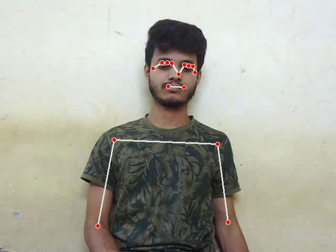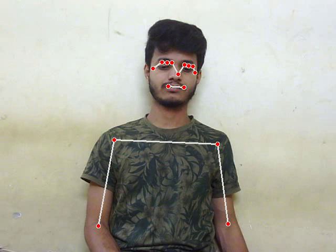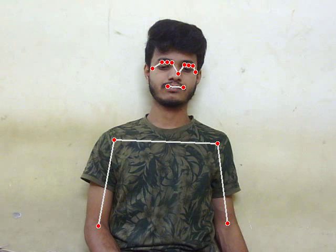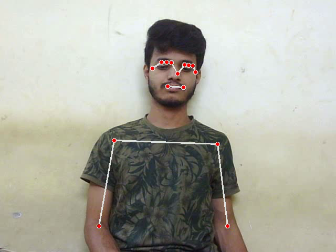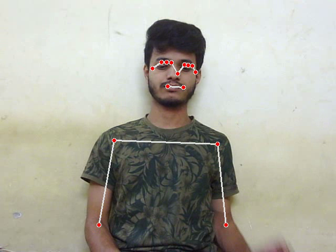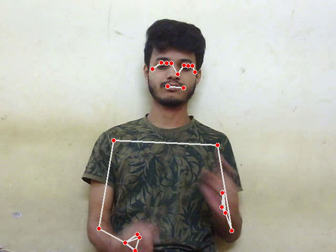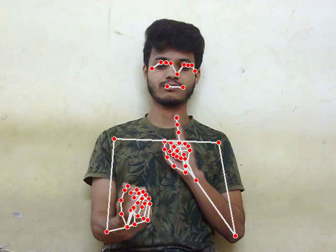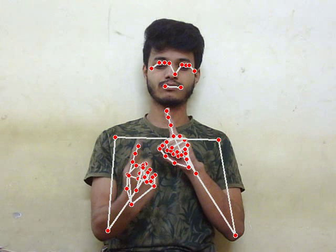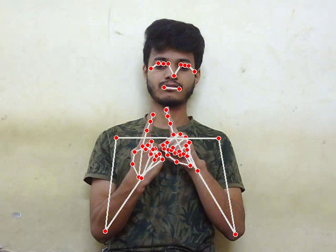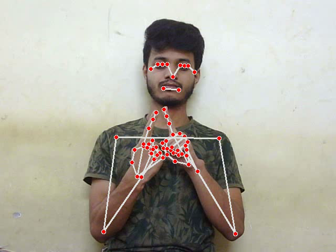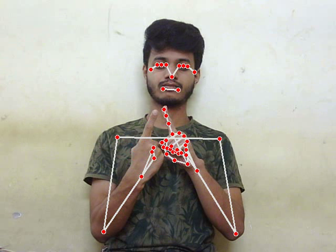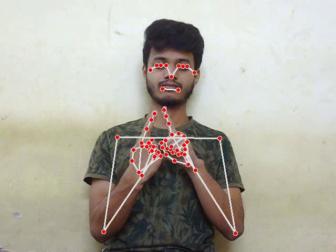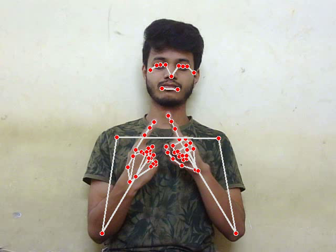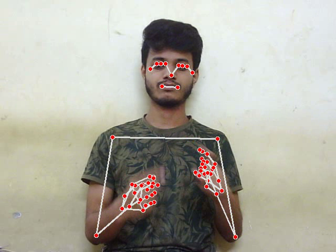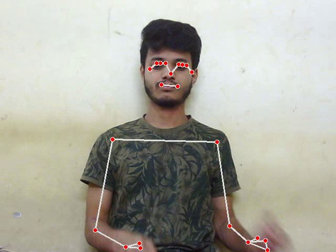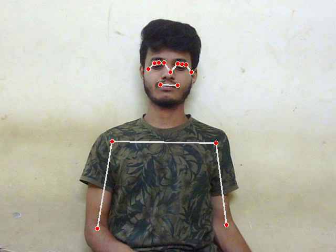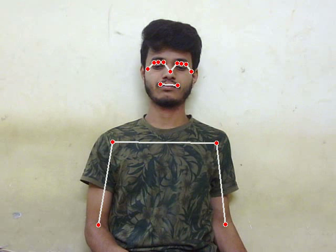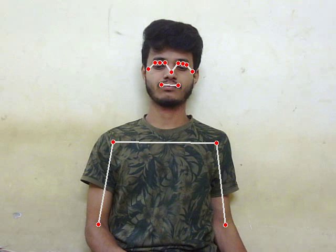meet